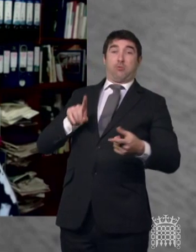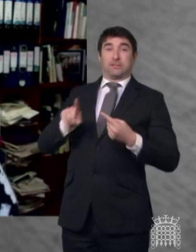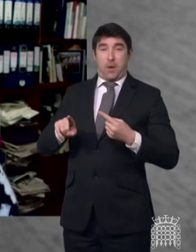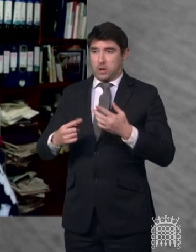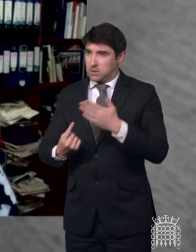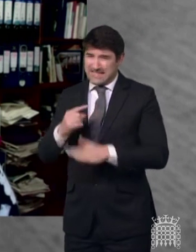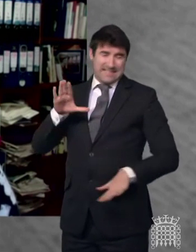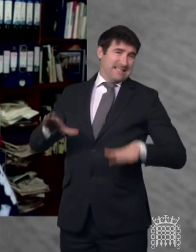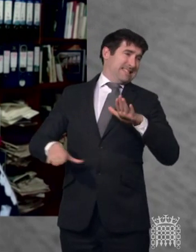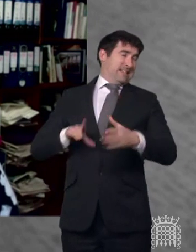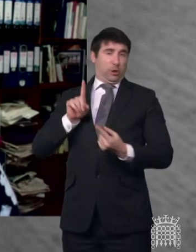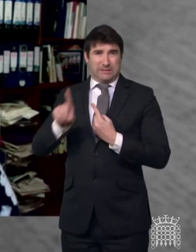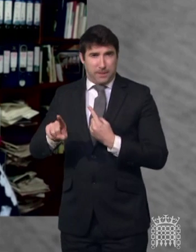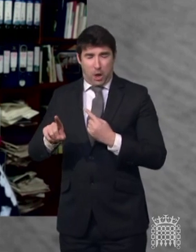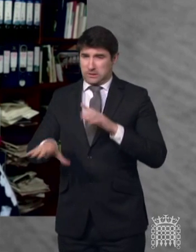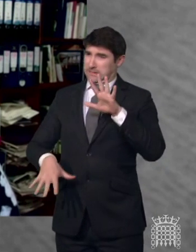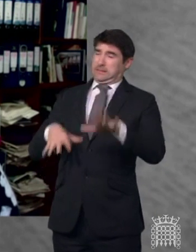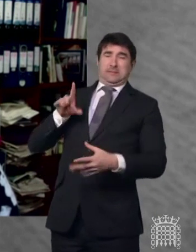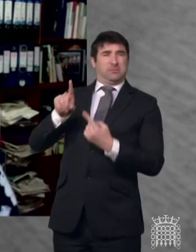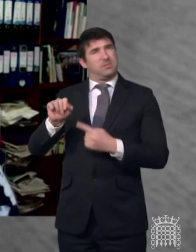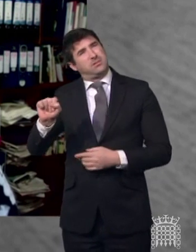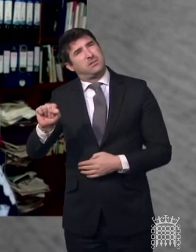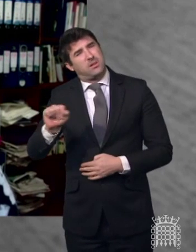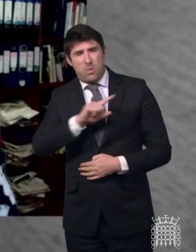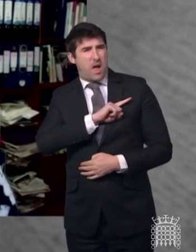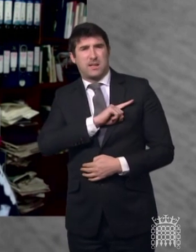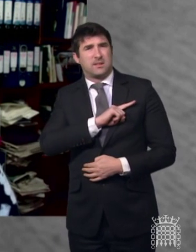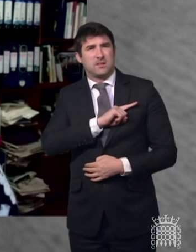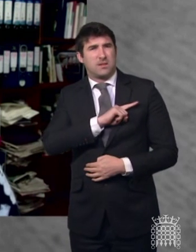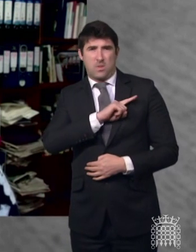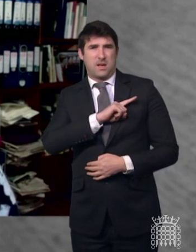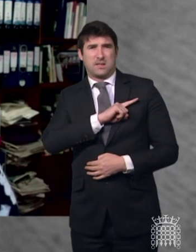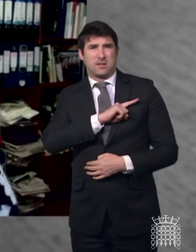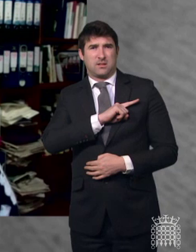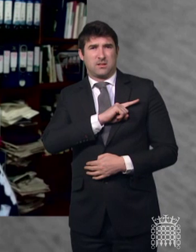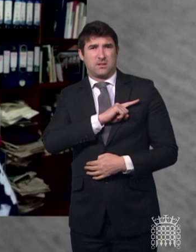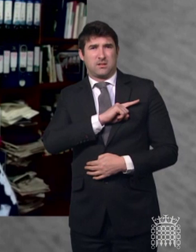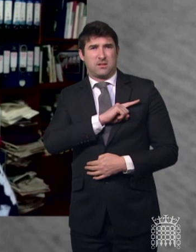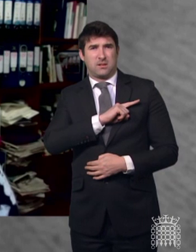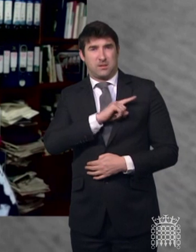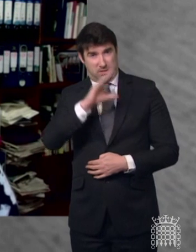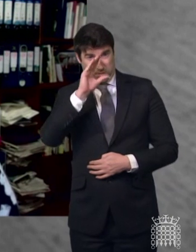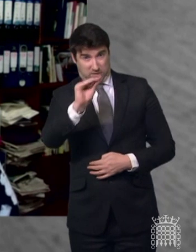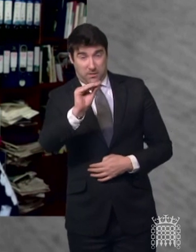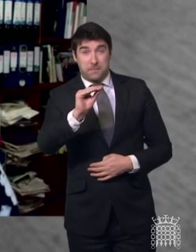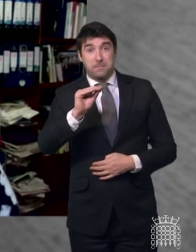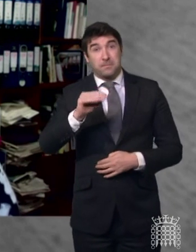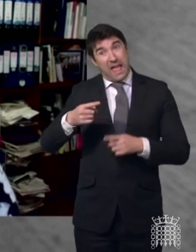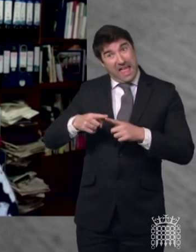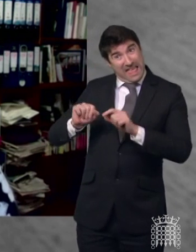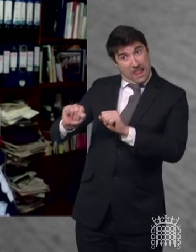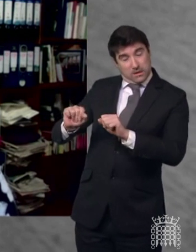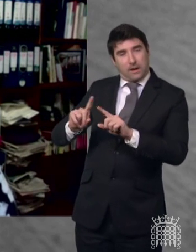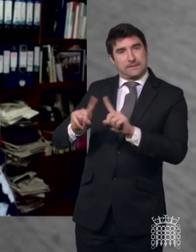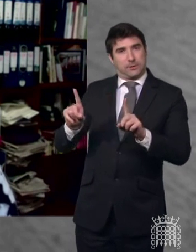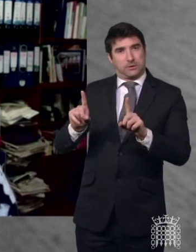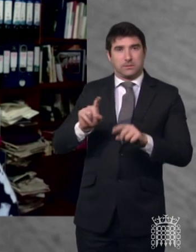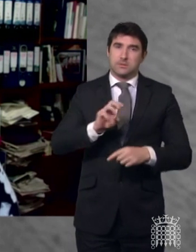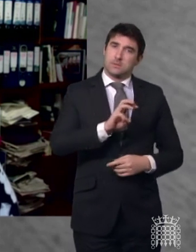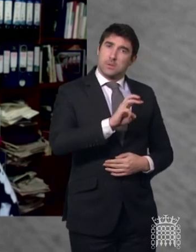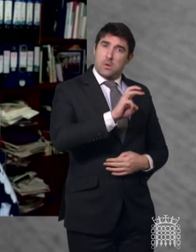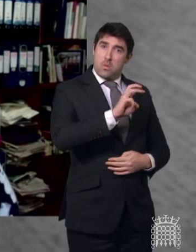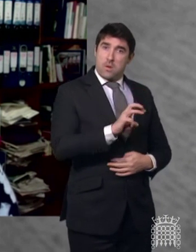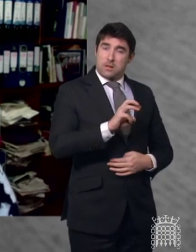All three devolved nations are already under level 4 restrictions to try to prevent the new variant from getting a grip and getting out of control.